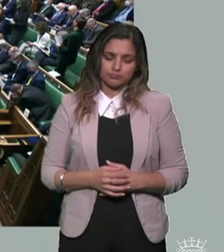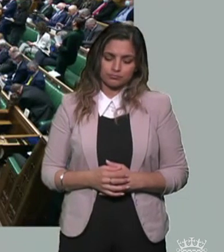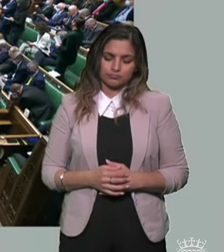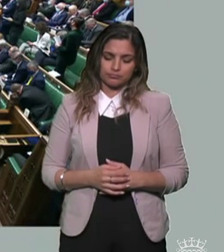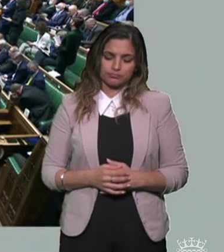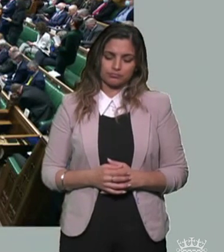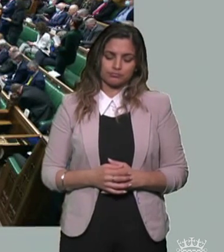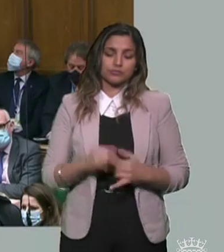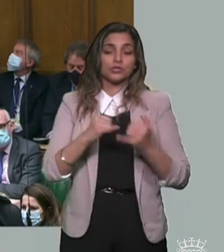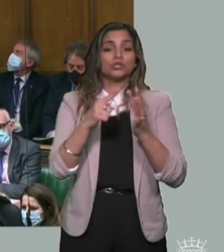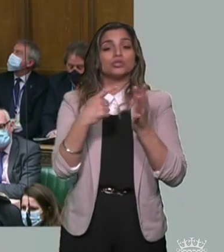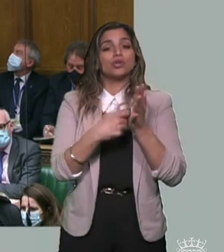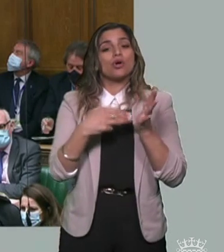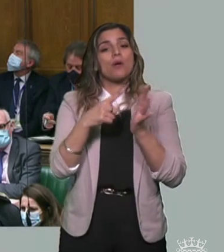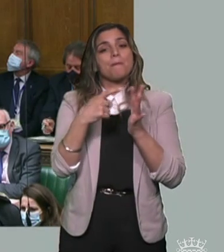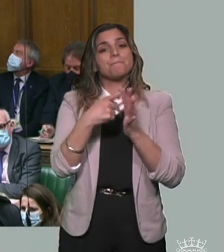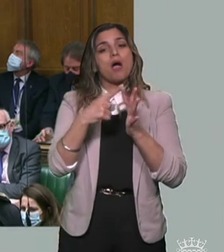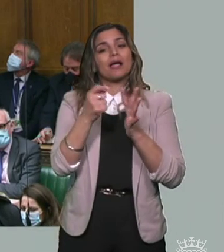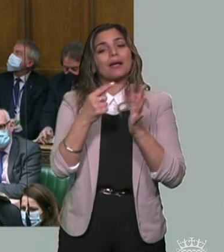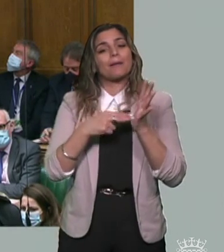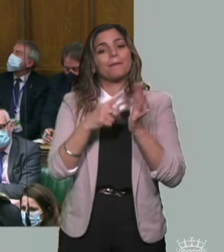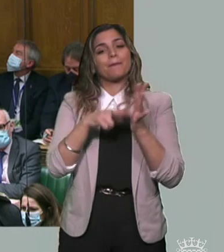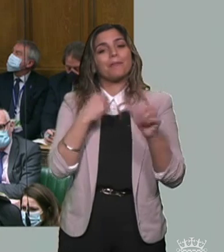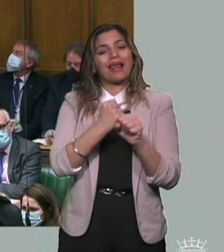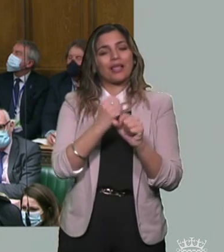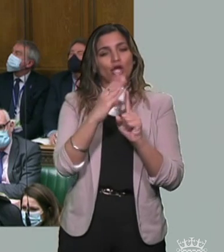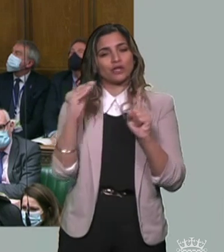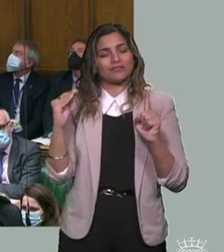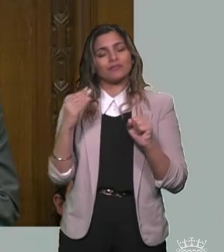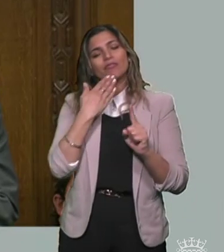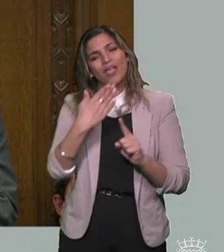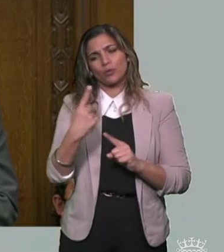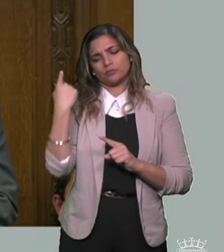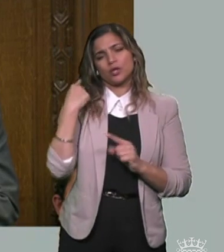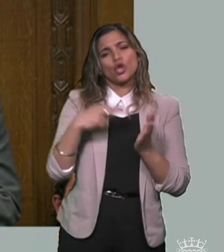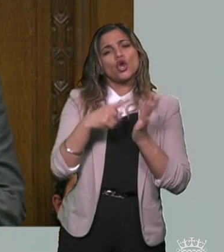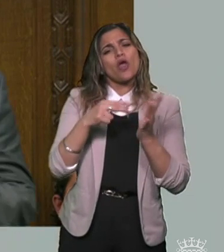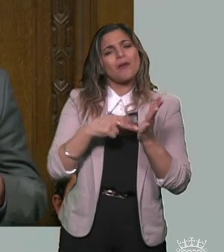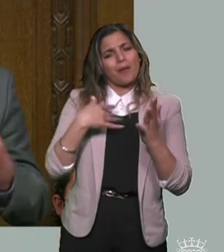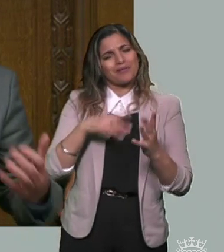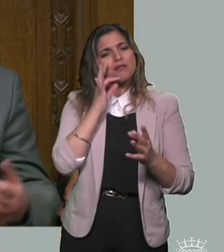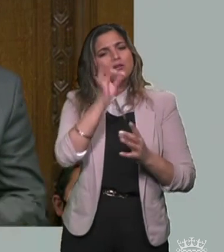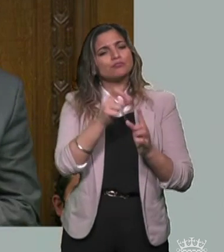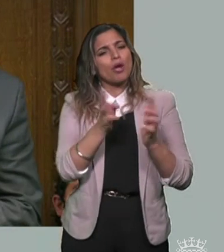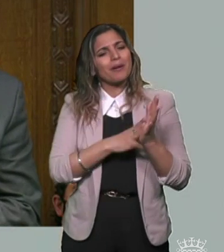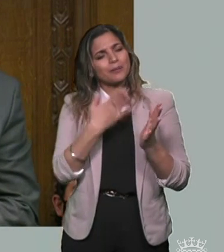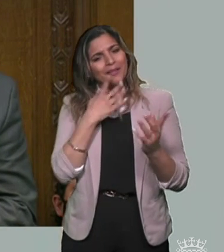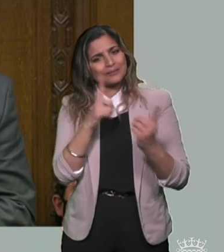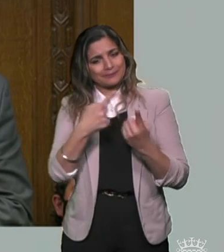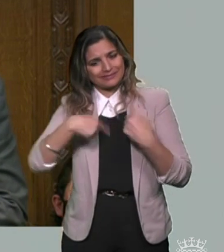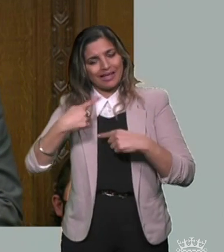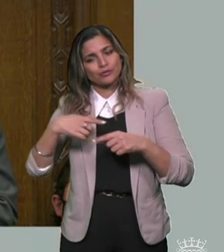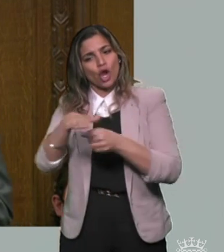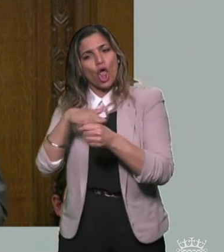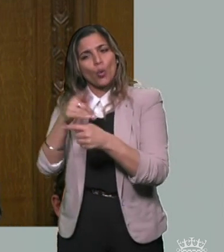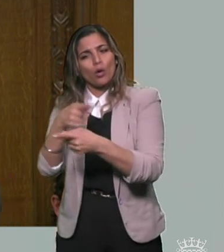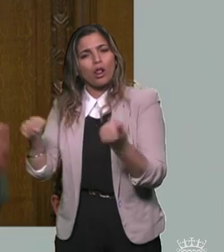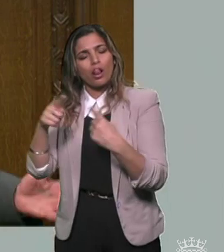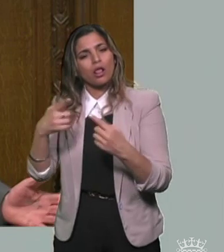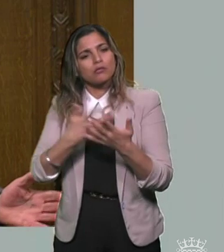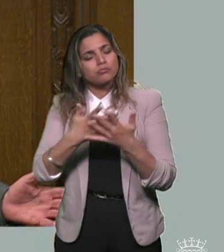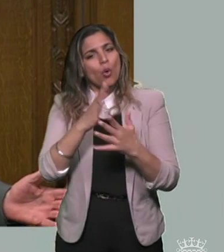9. On 24 November, I asked the Prime Minister if he would meet me and my constituents to discuss the future—or lack of future—of a new hospital in Hemel Hempstead.